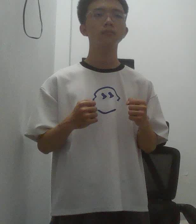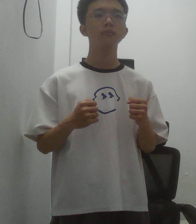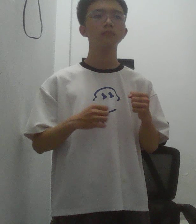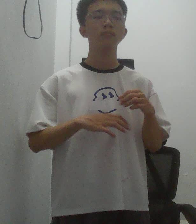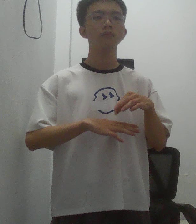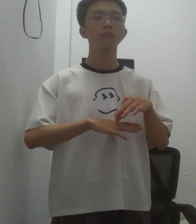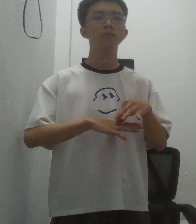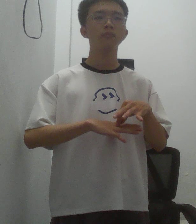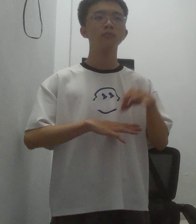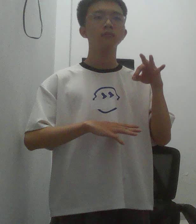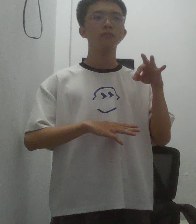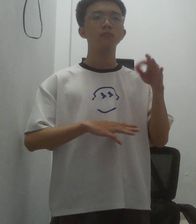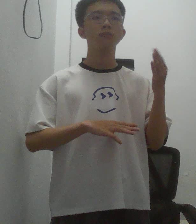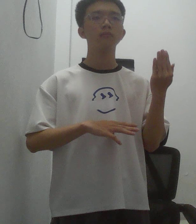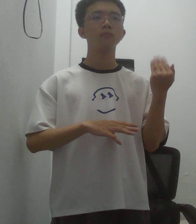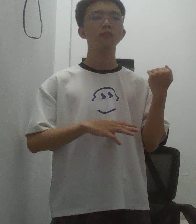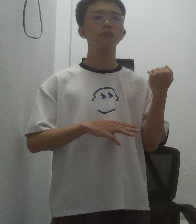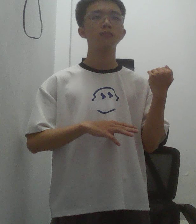tuan truoc